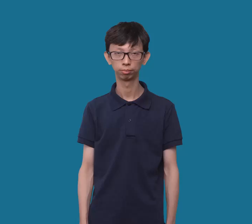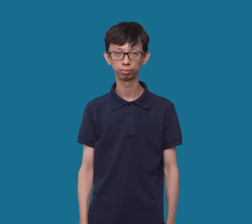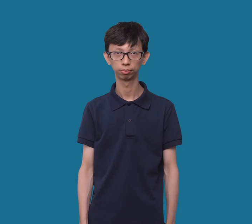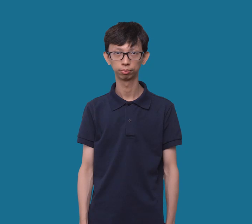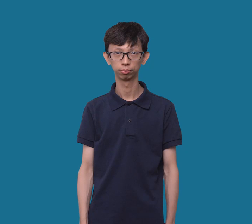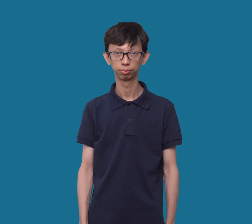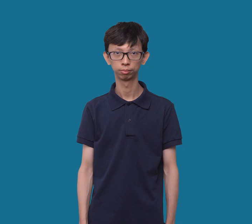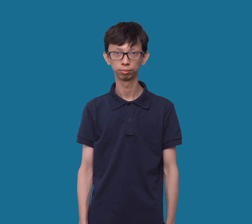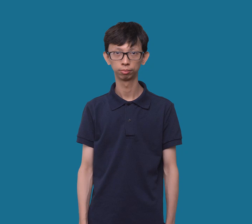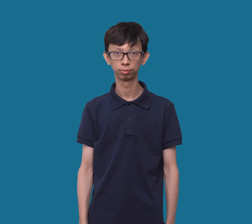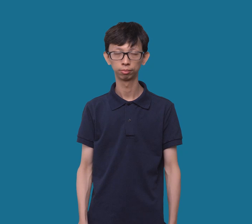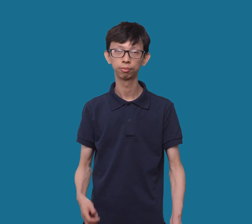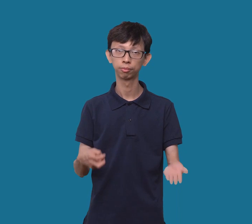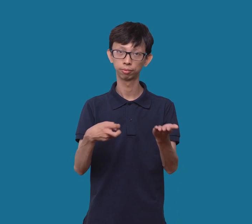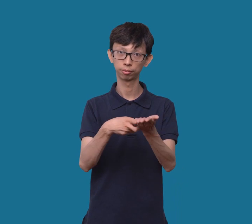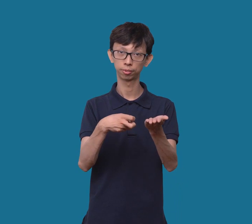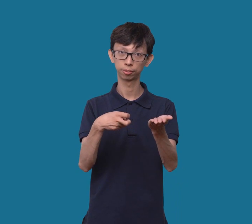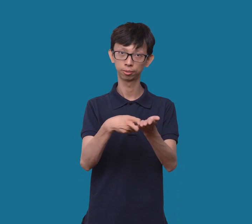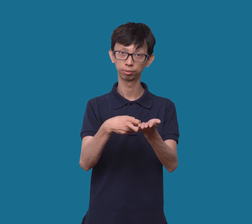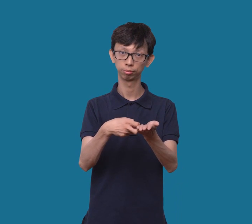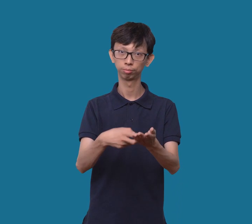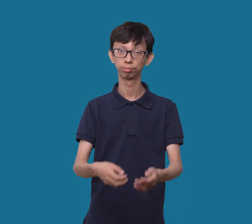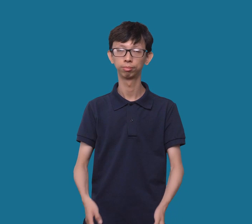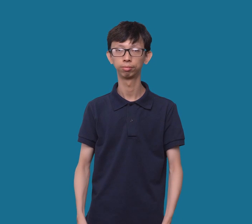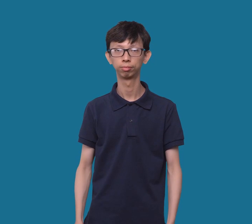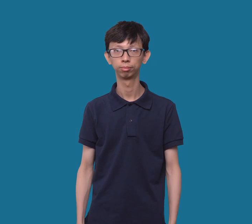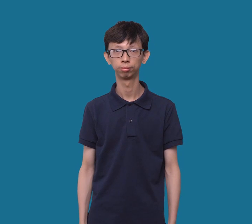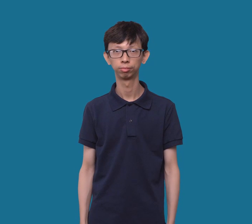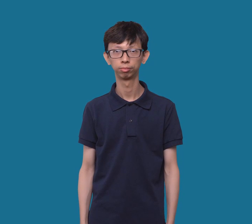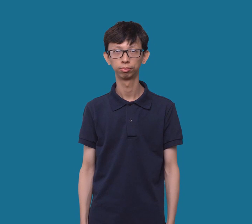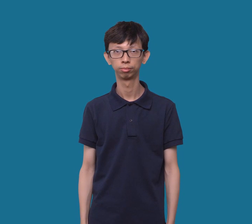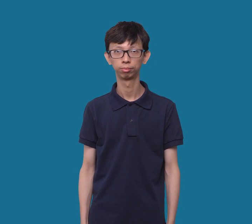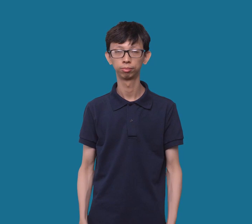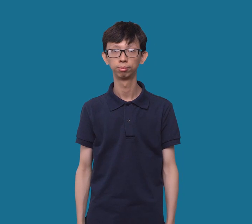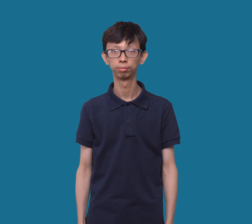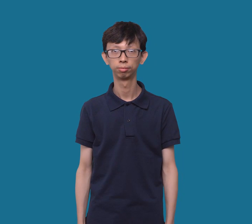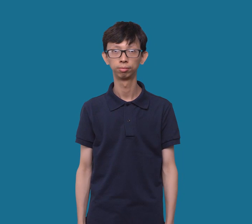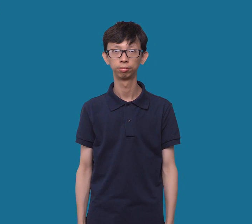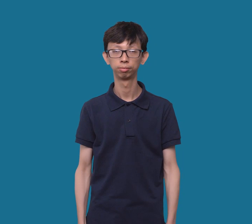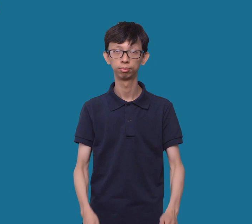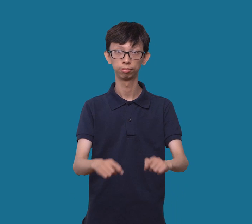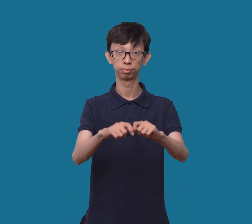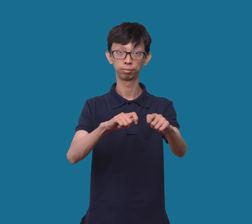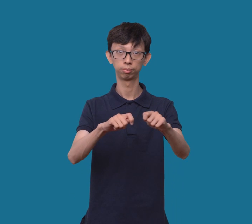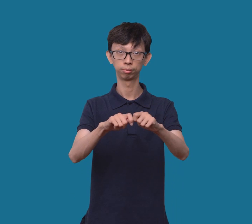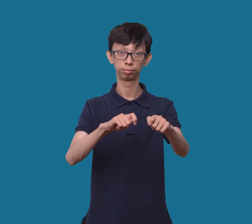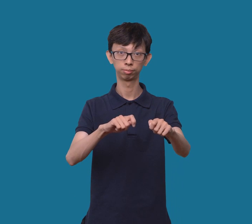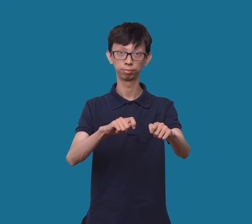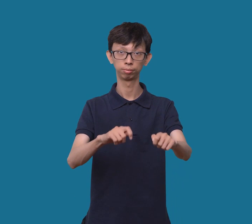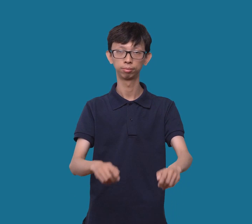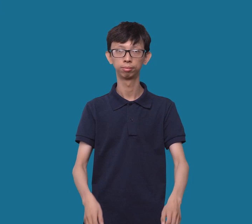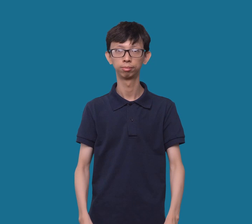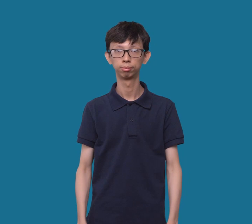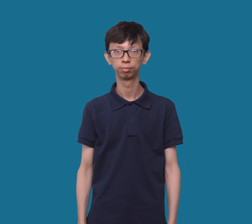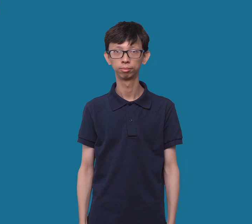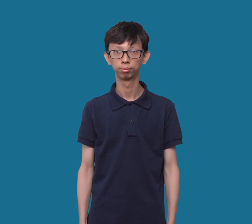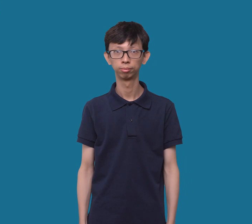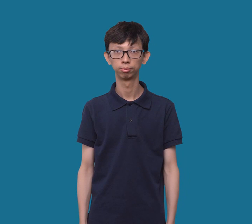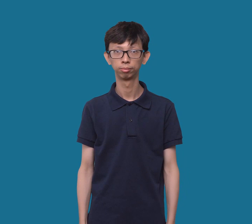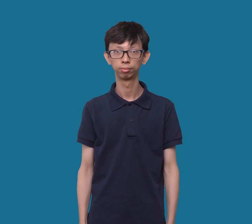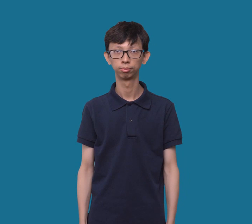vé